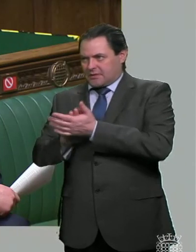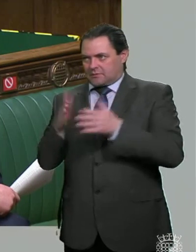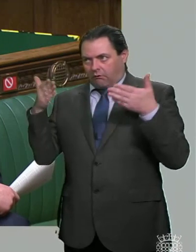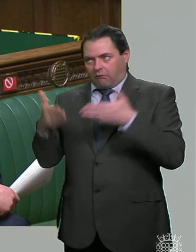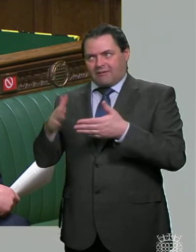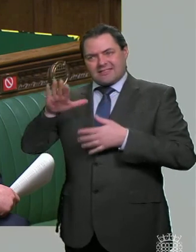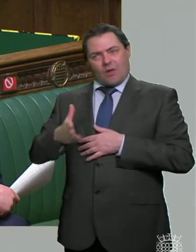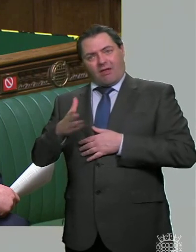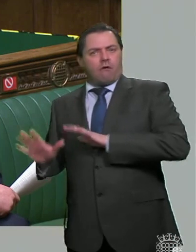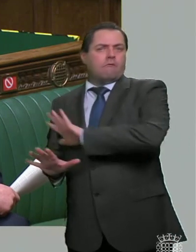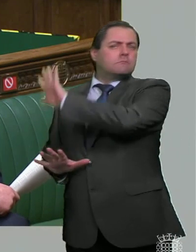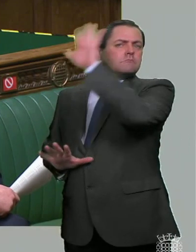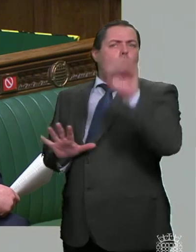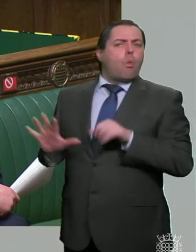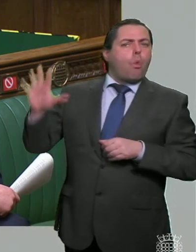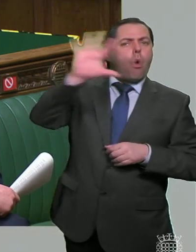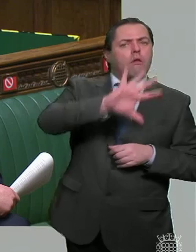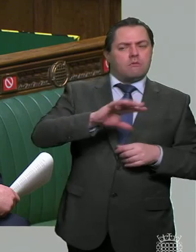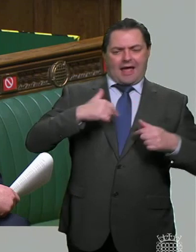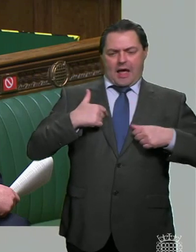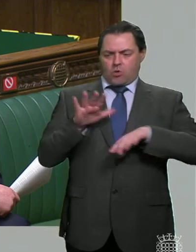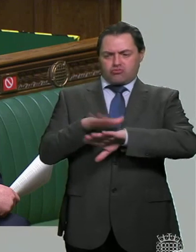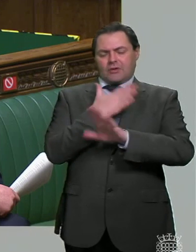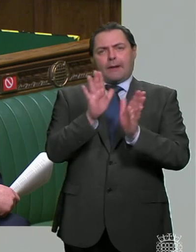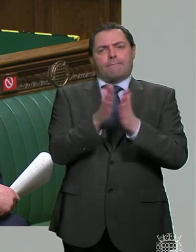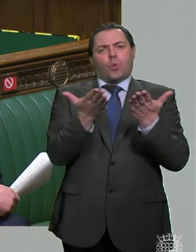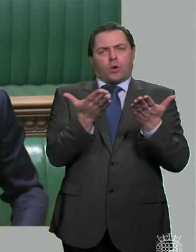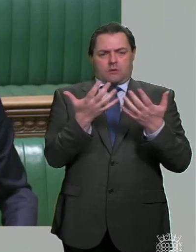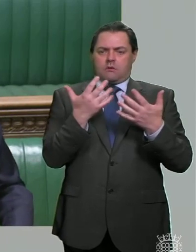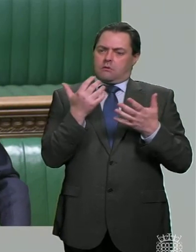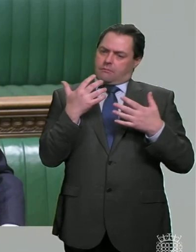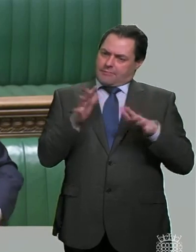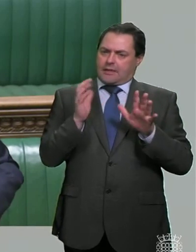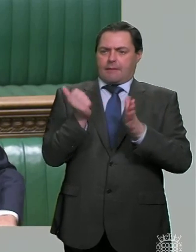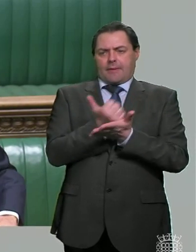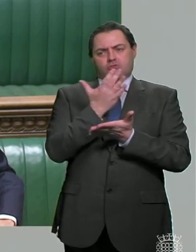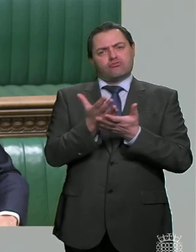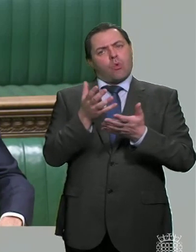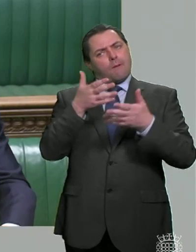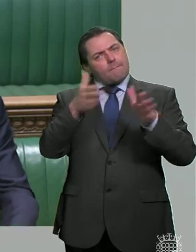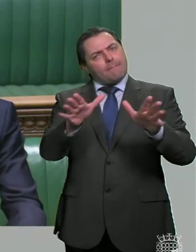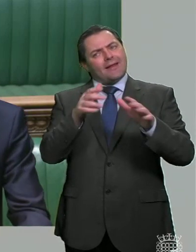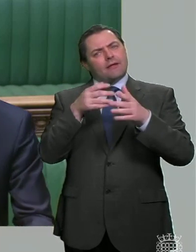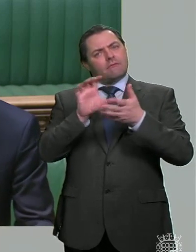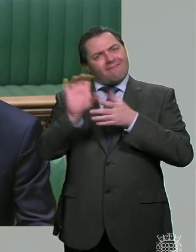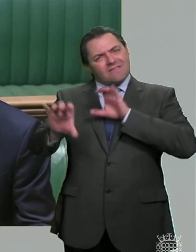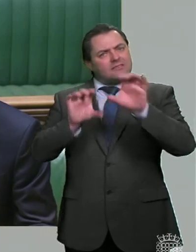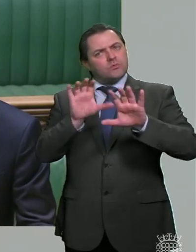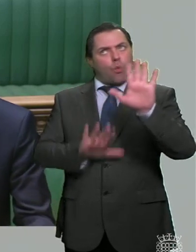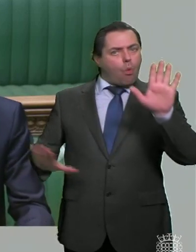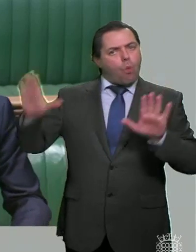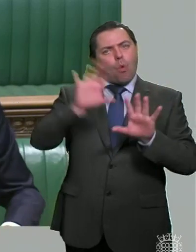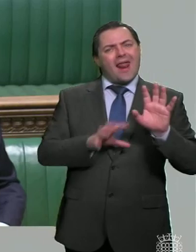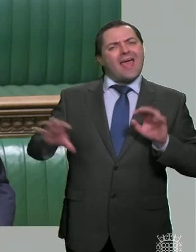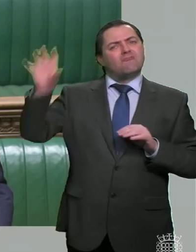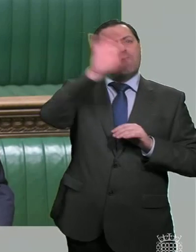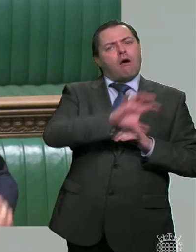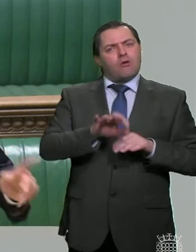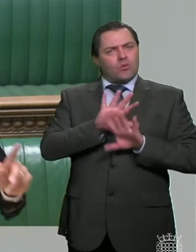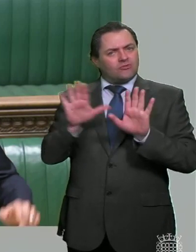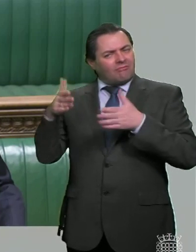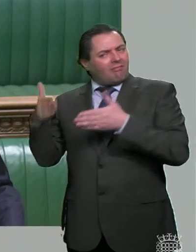I have already revised the Treasury’s Green Book, and set out the highest sustained levels of public investment across the UK since the 1970s.